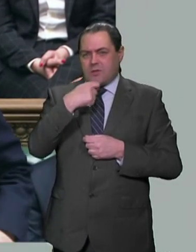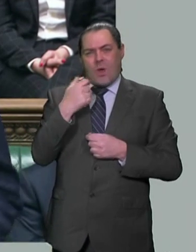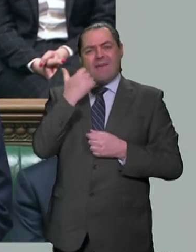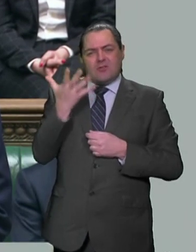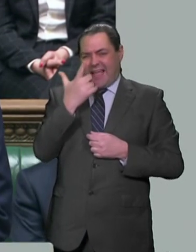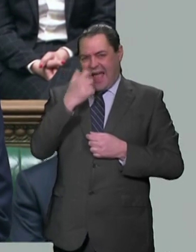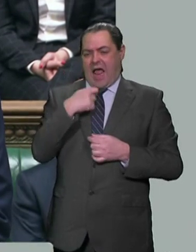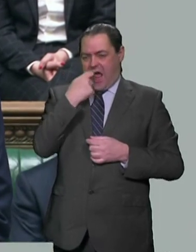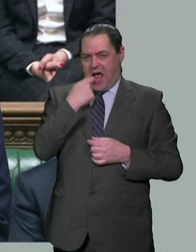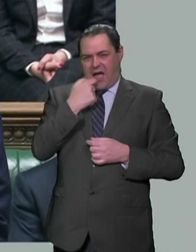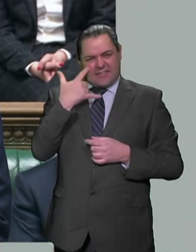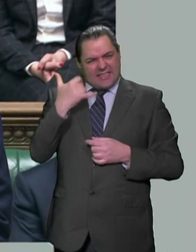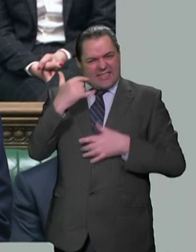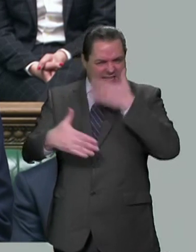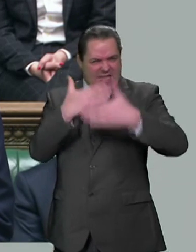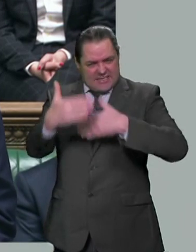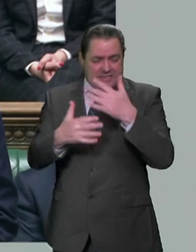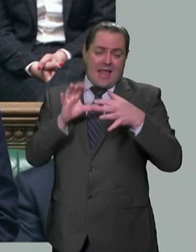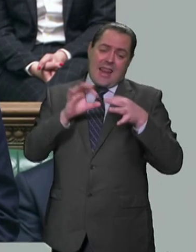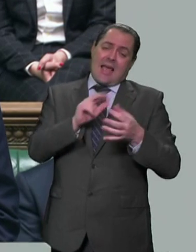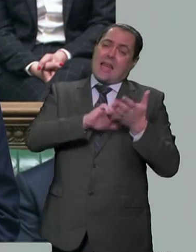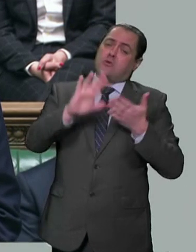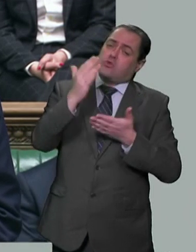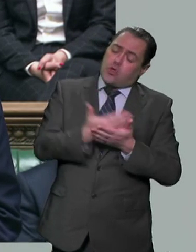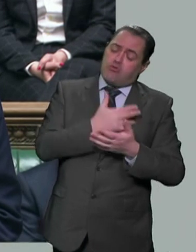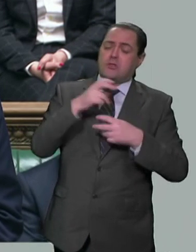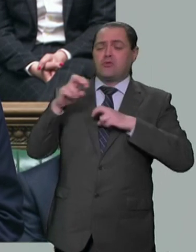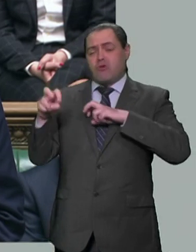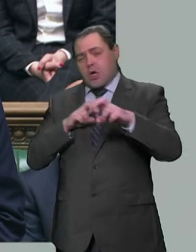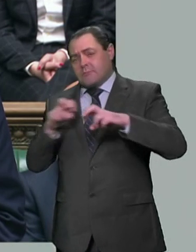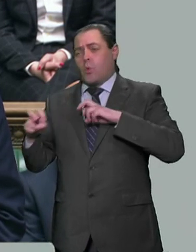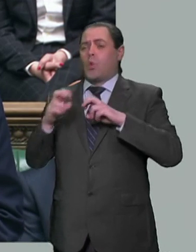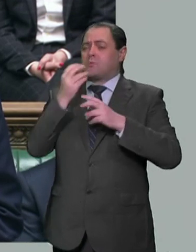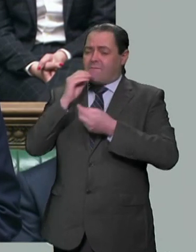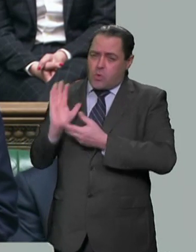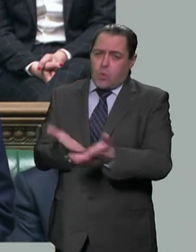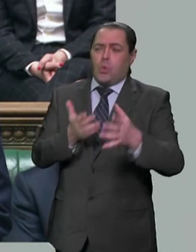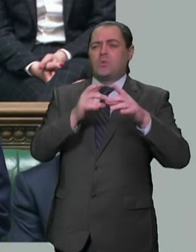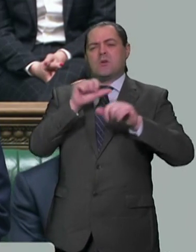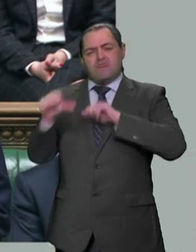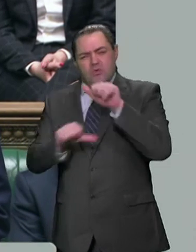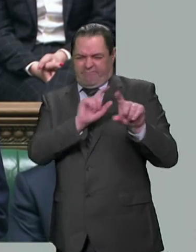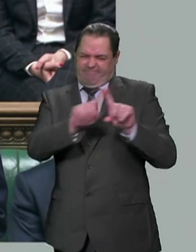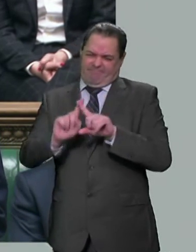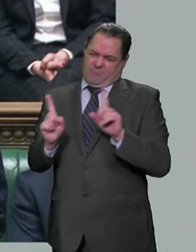That includes those who work on critical national infrastructure, national security, transport, and food distribution and processing.